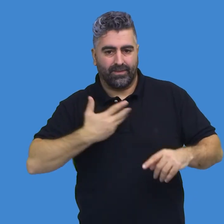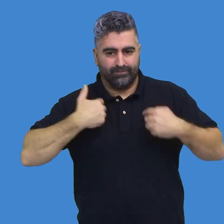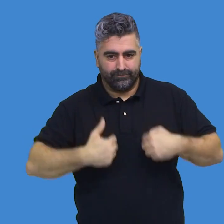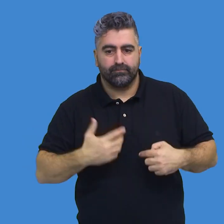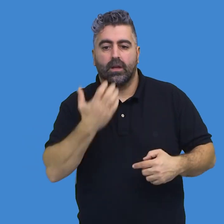cuerpo